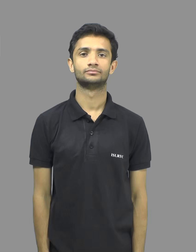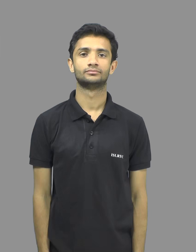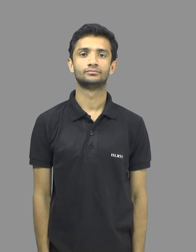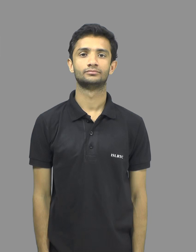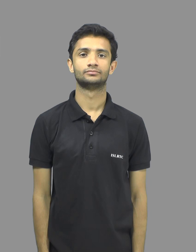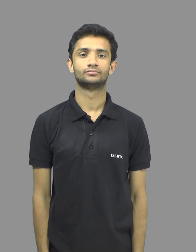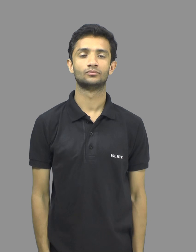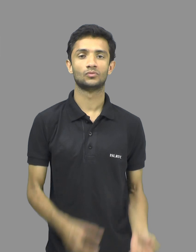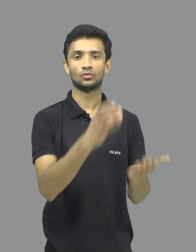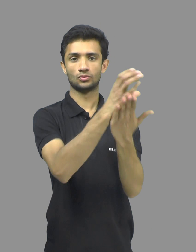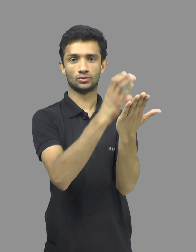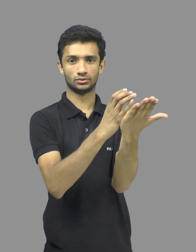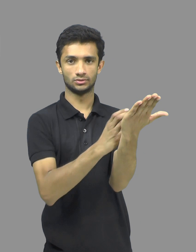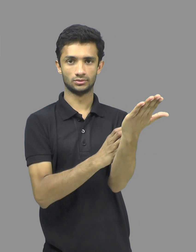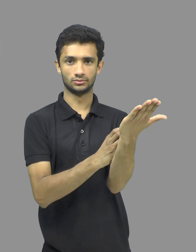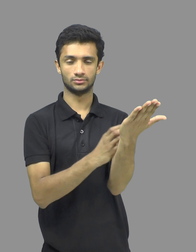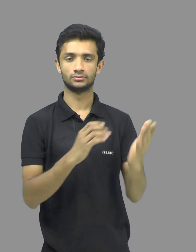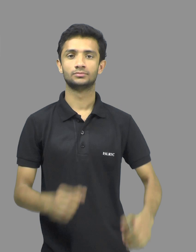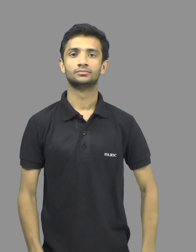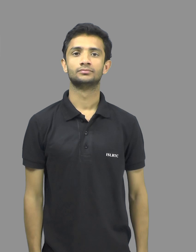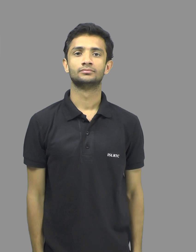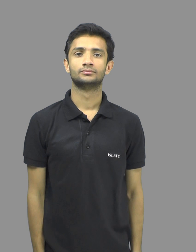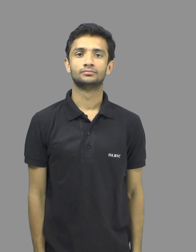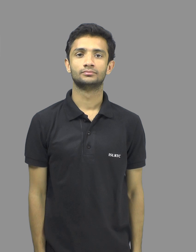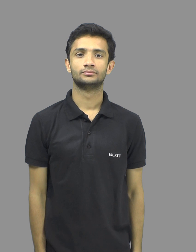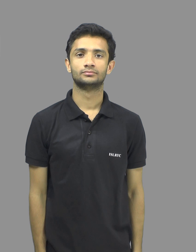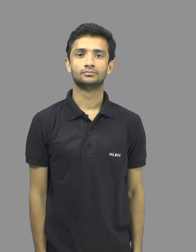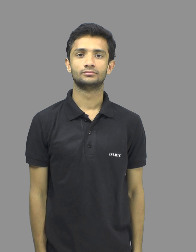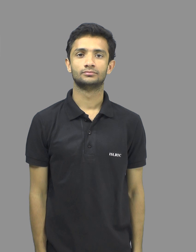Course Programme